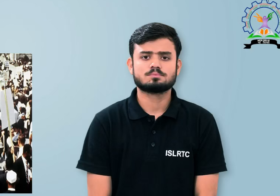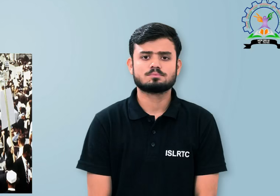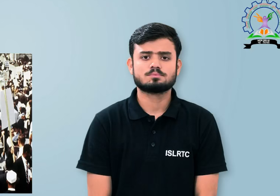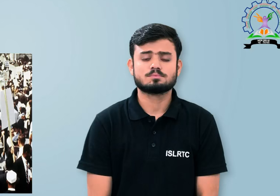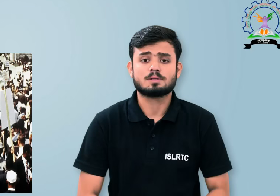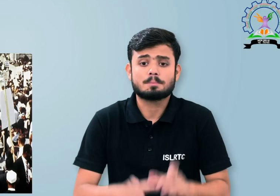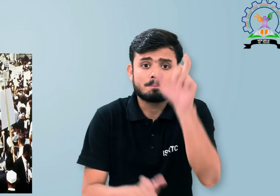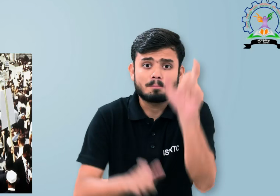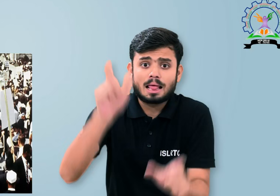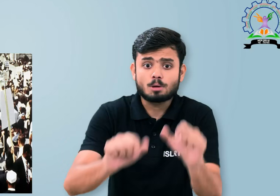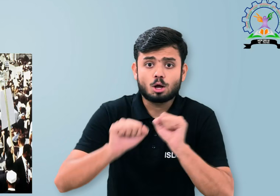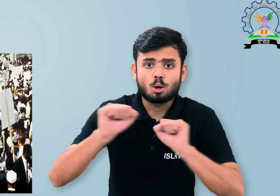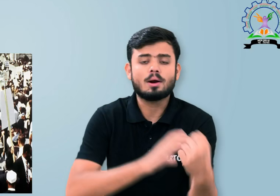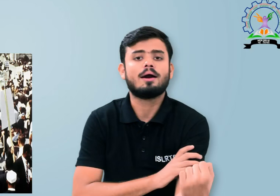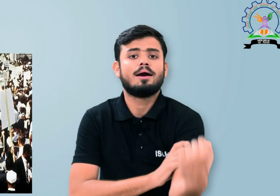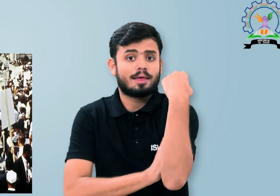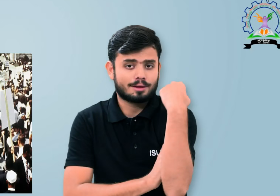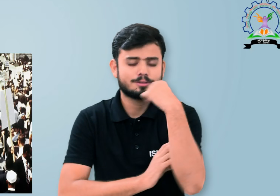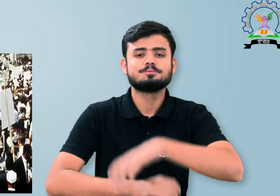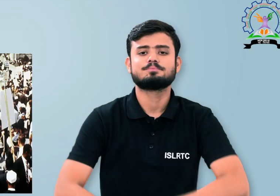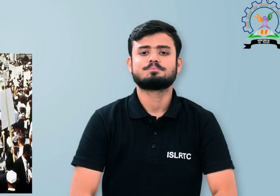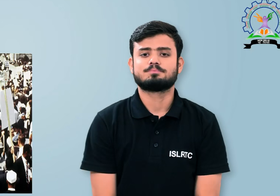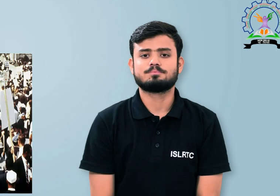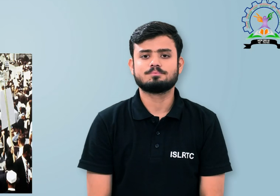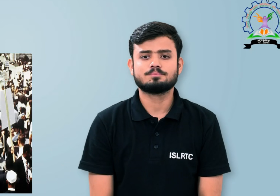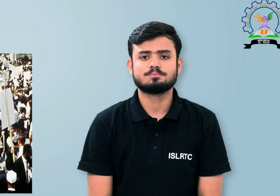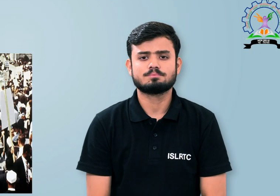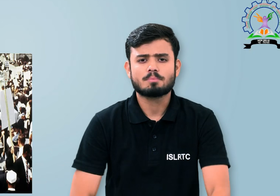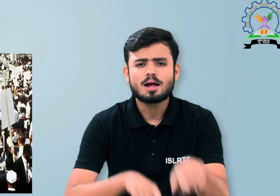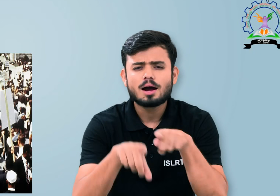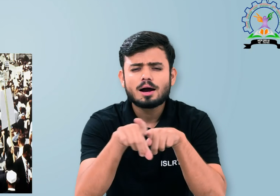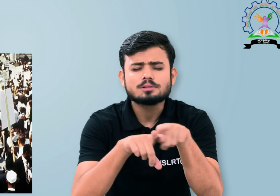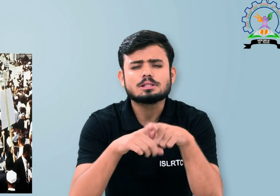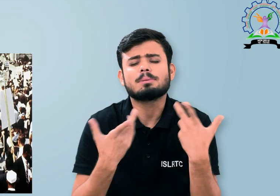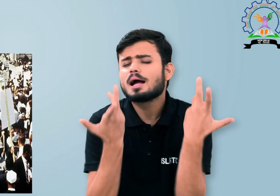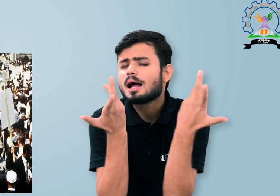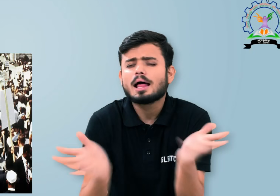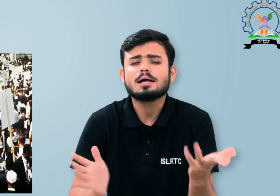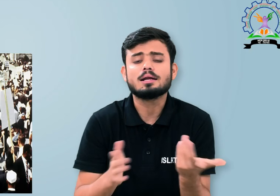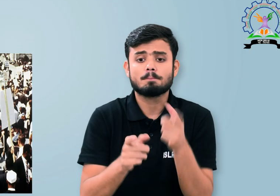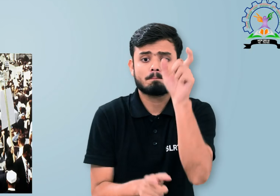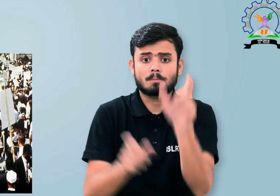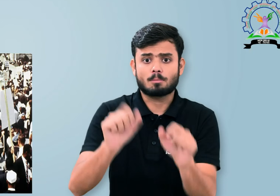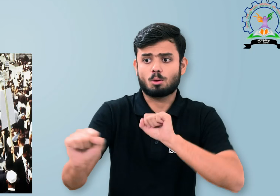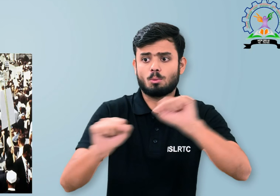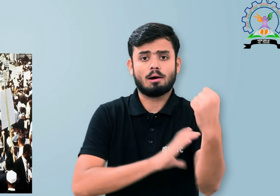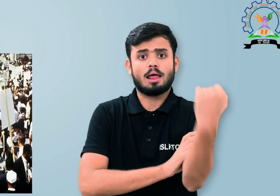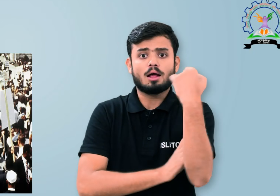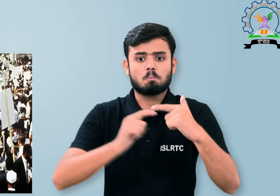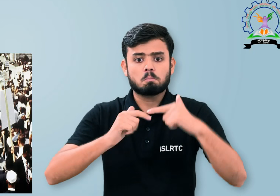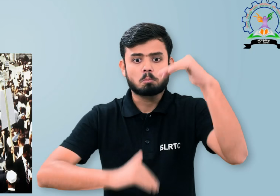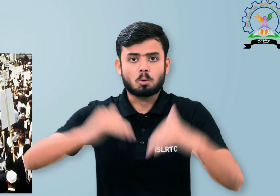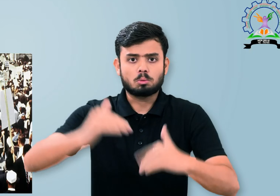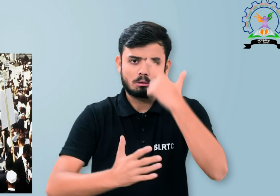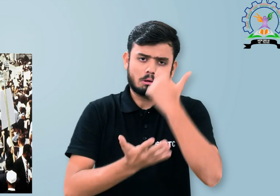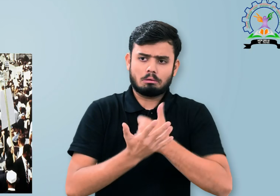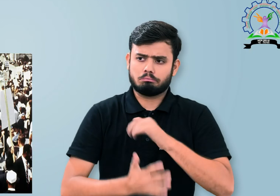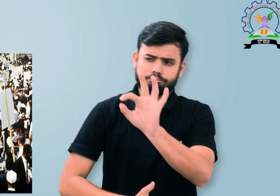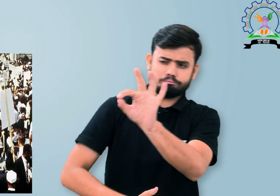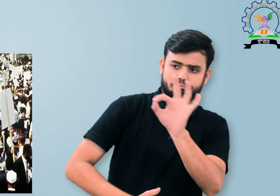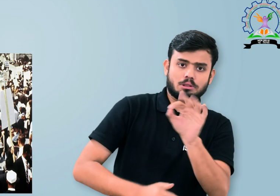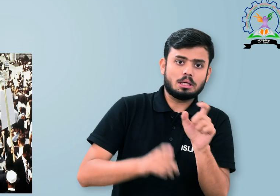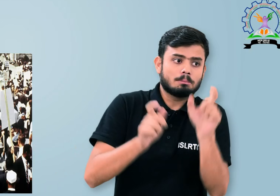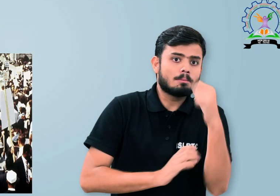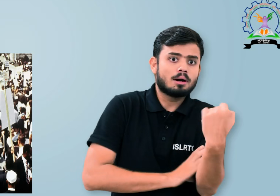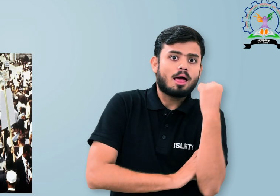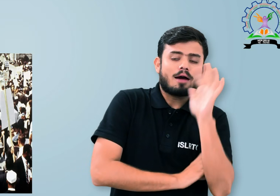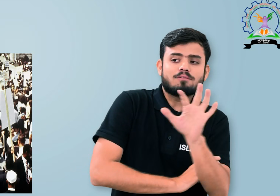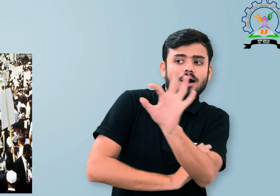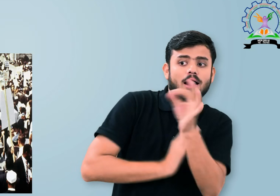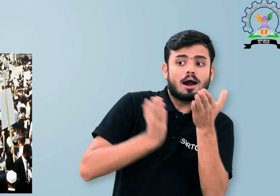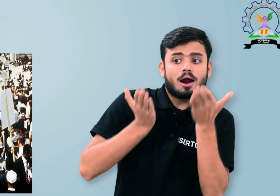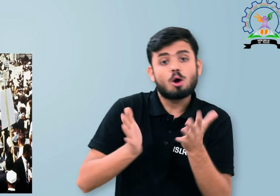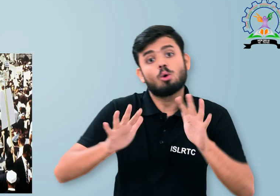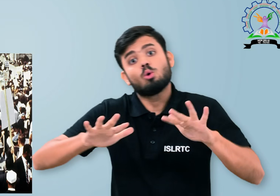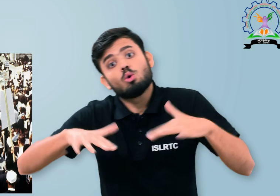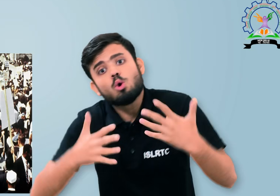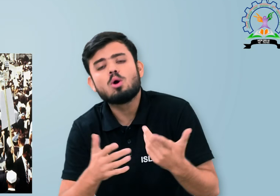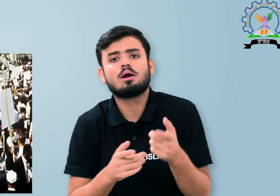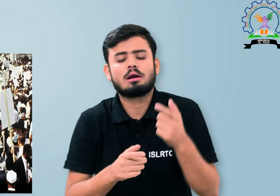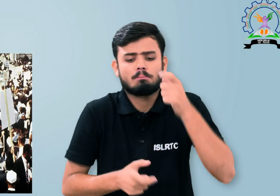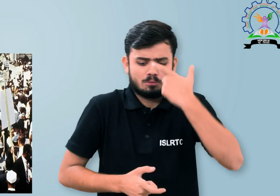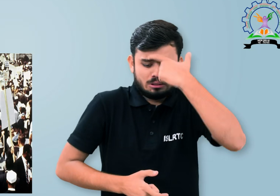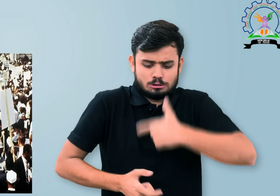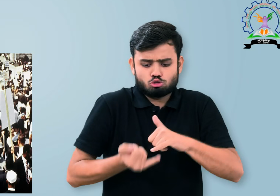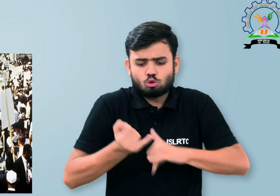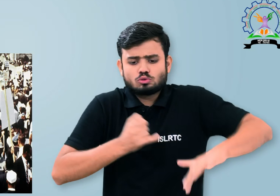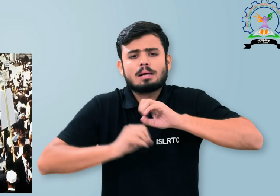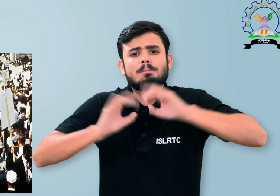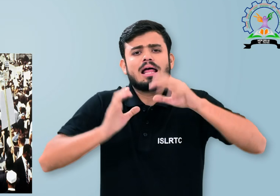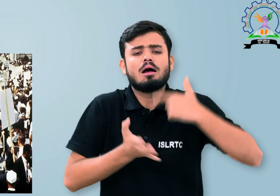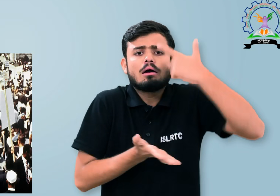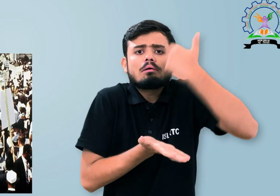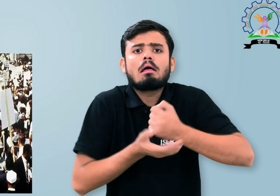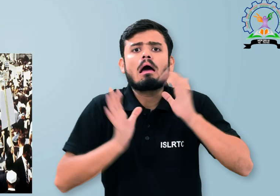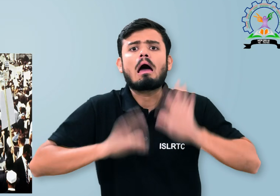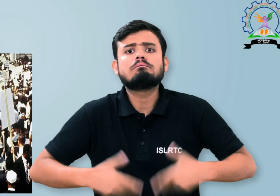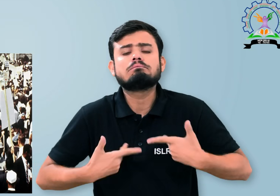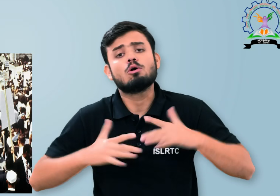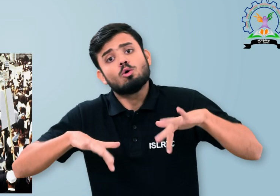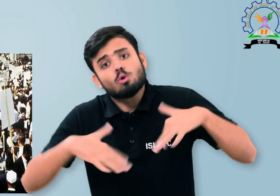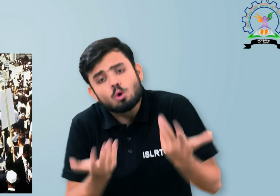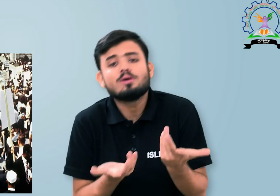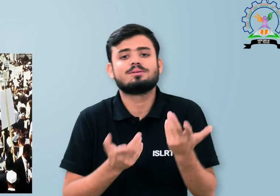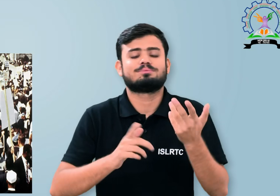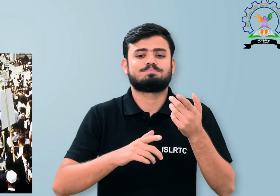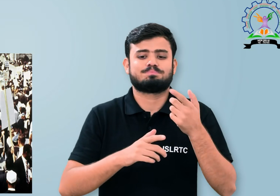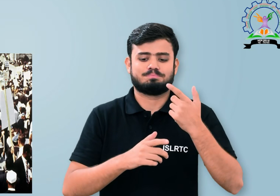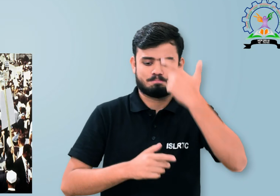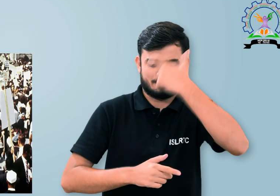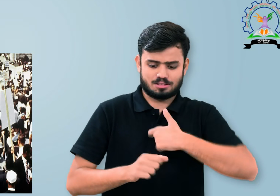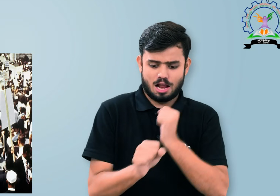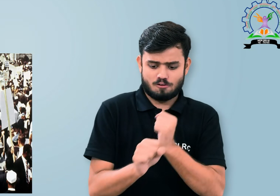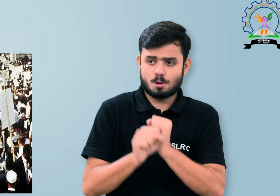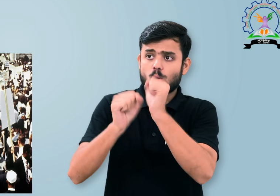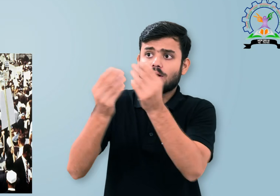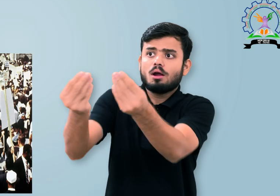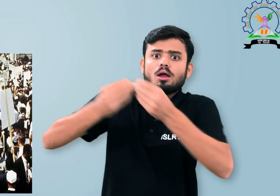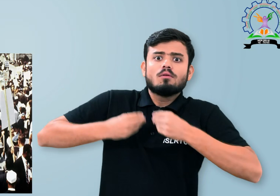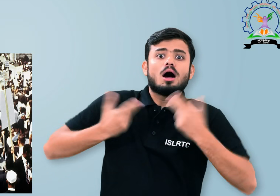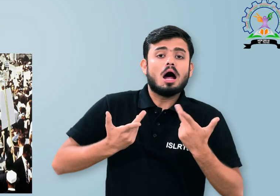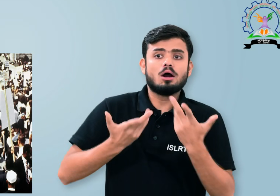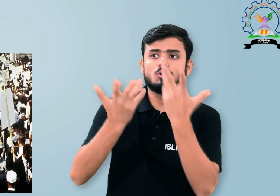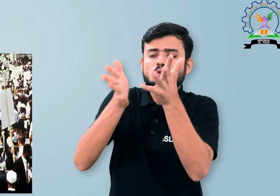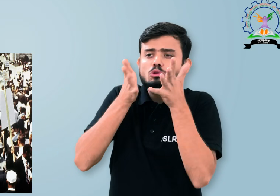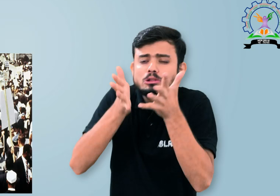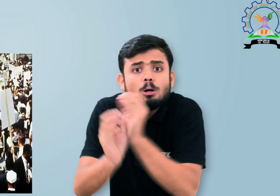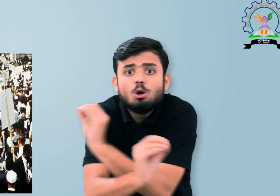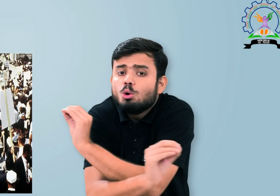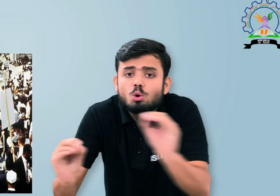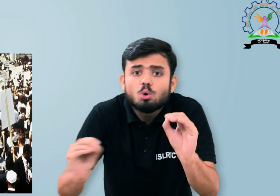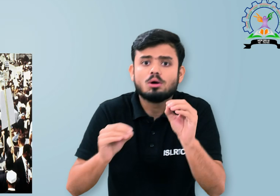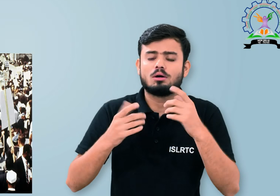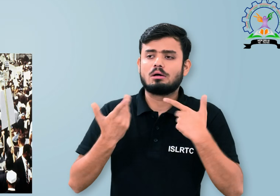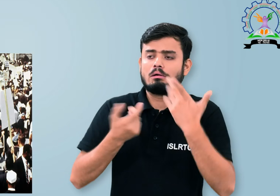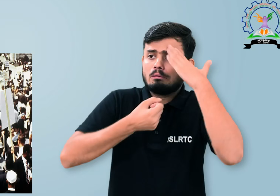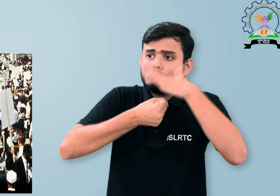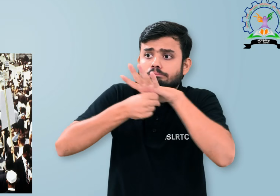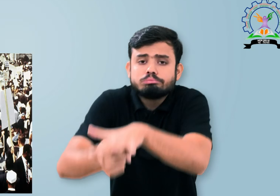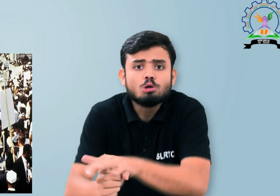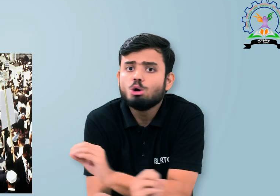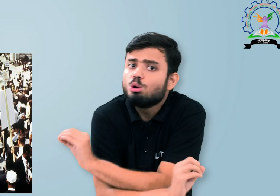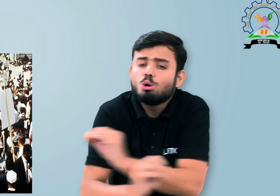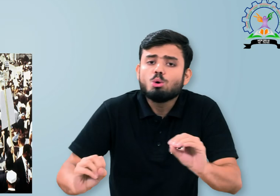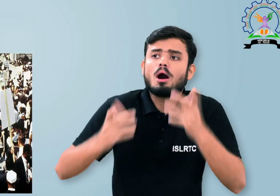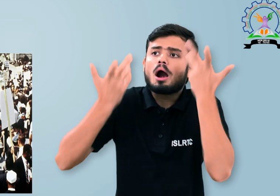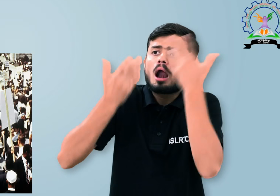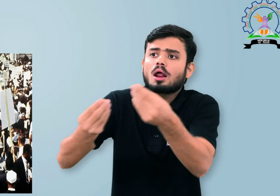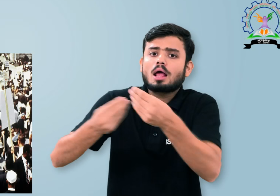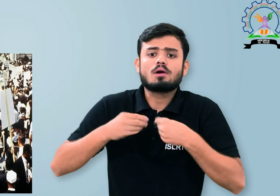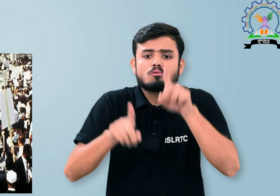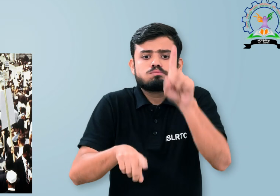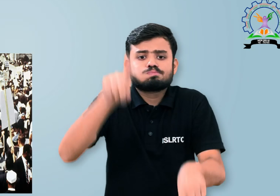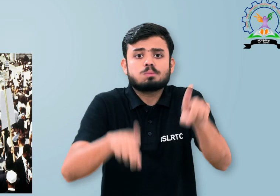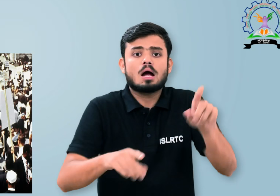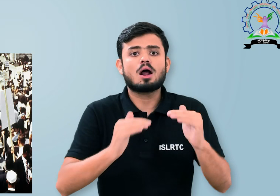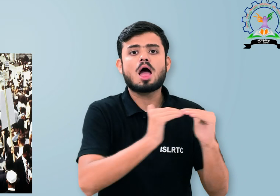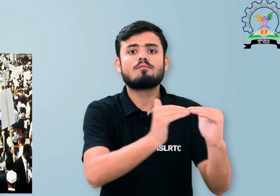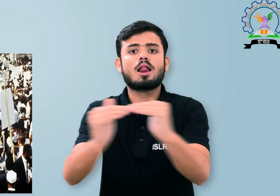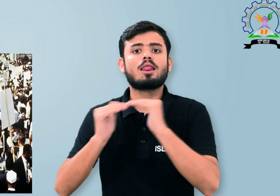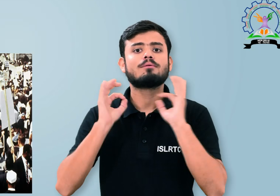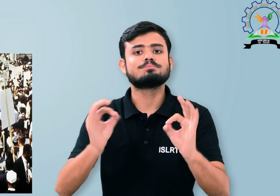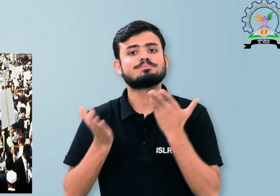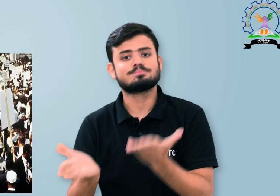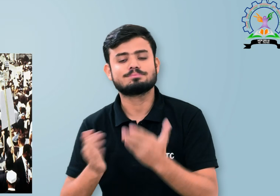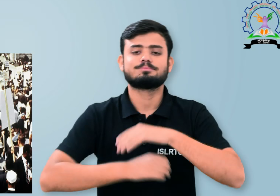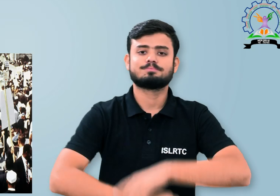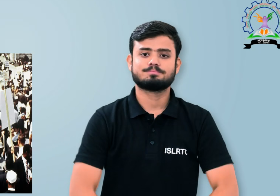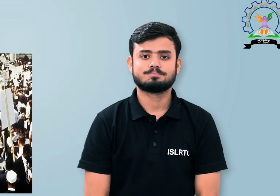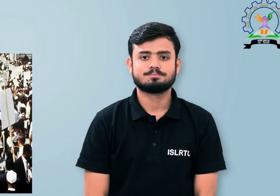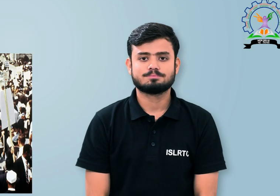Civil Rights The rights of citizens to political and social freedom and equality.